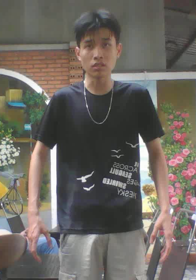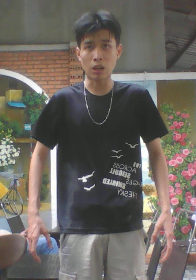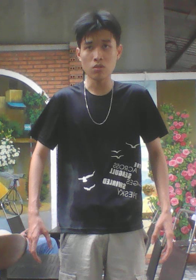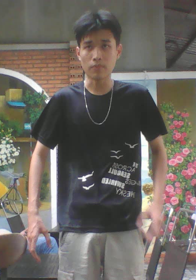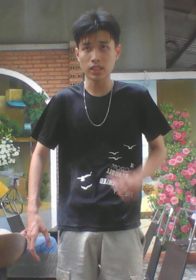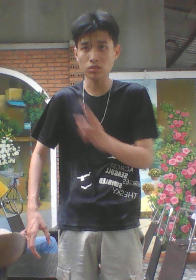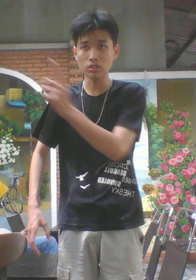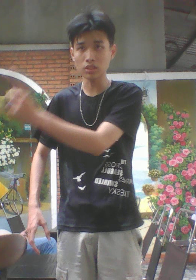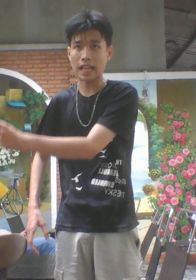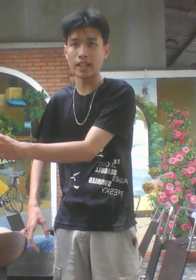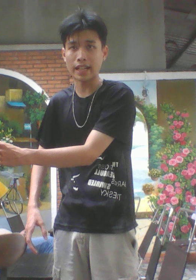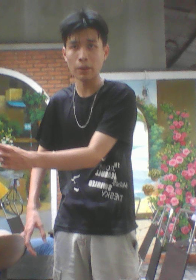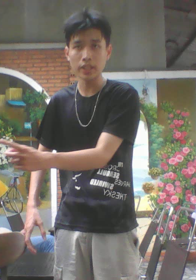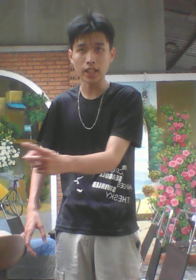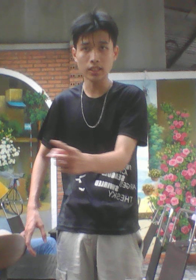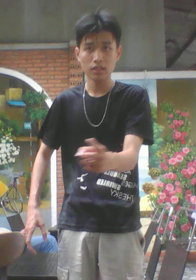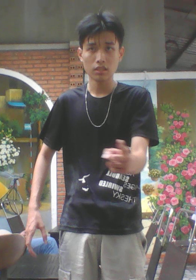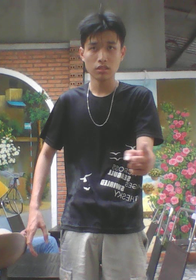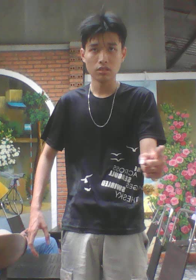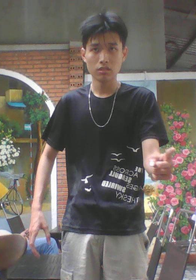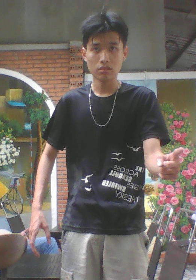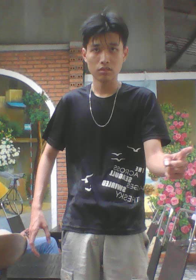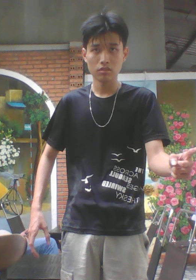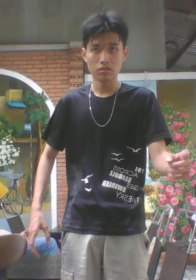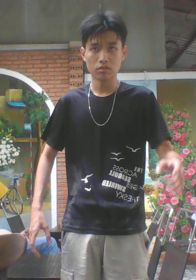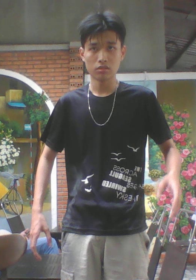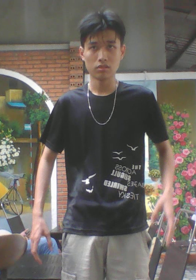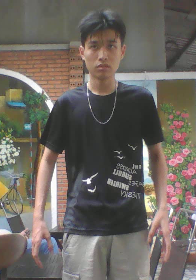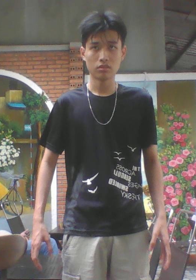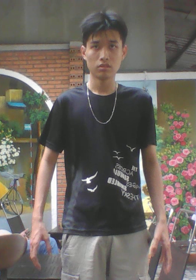cac ban